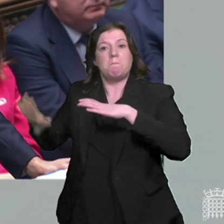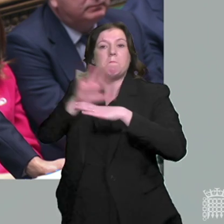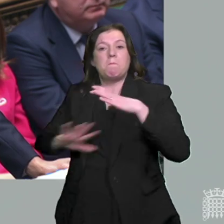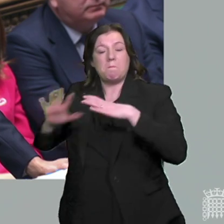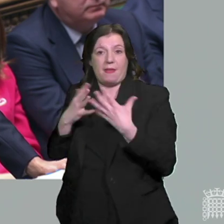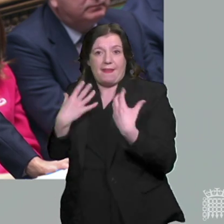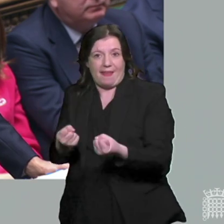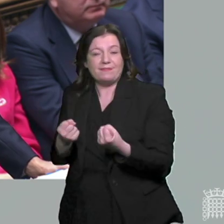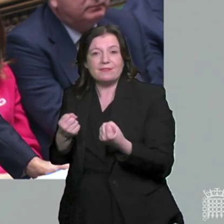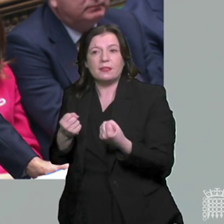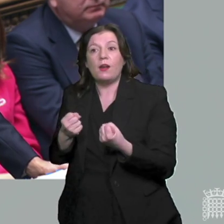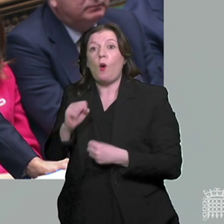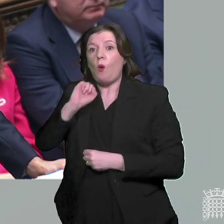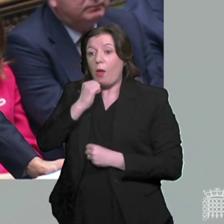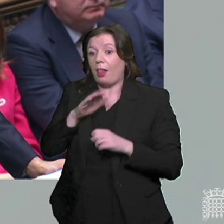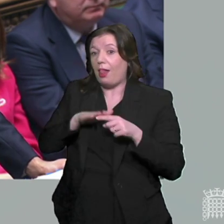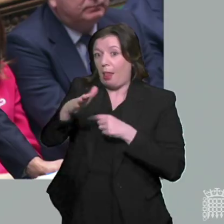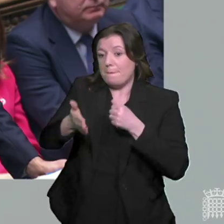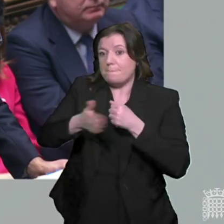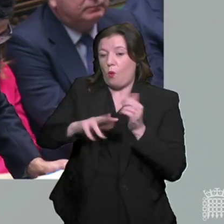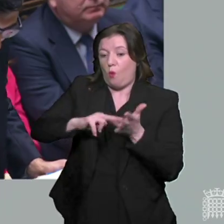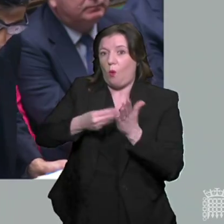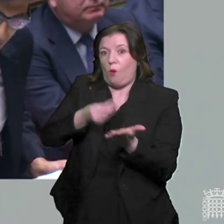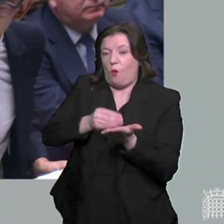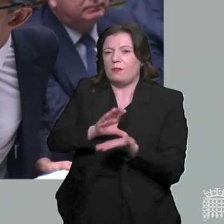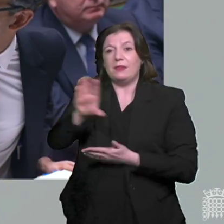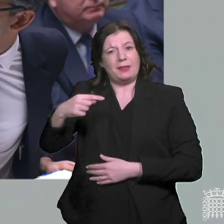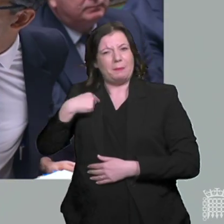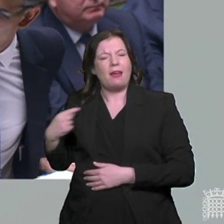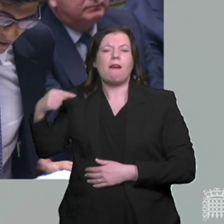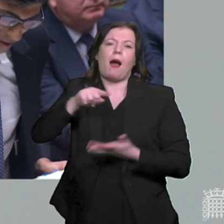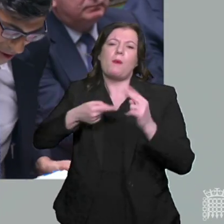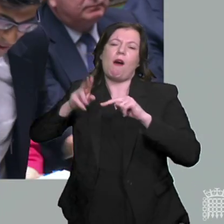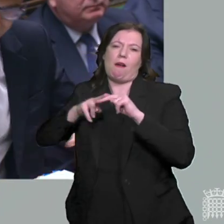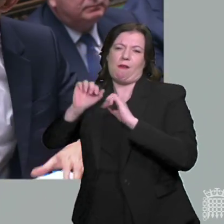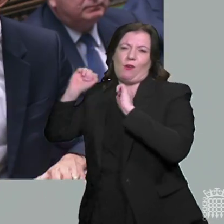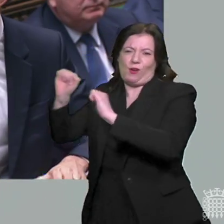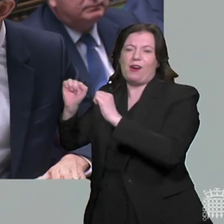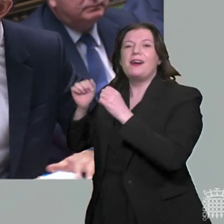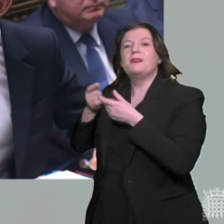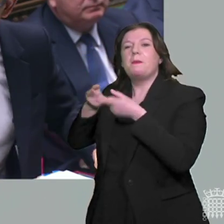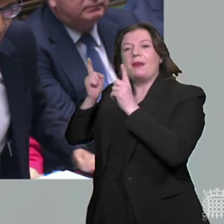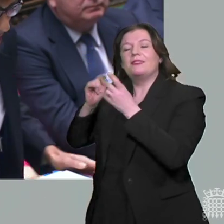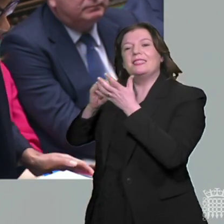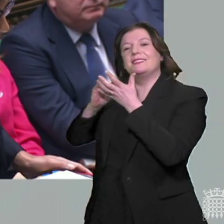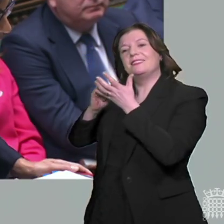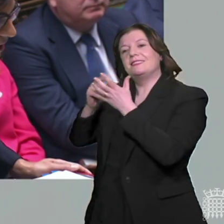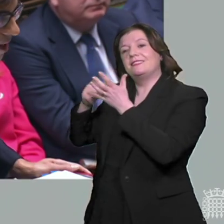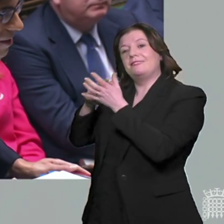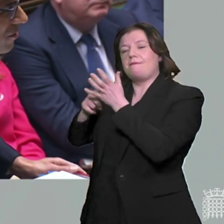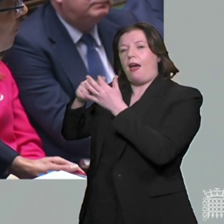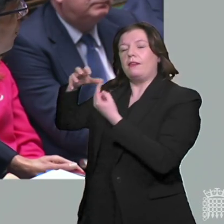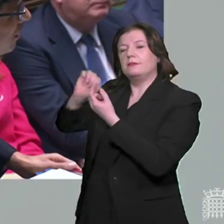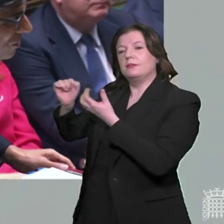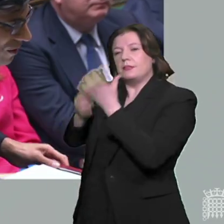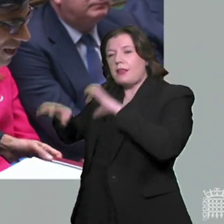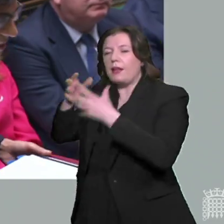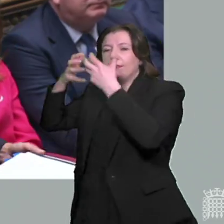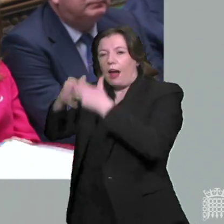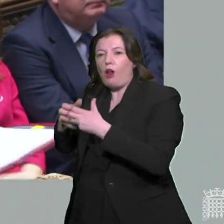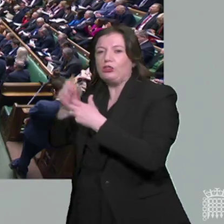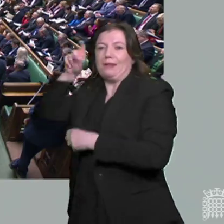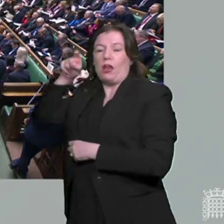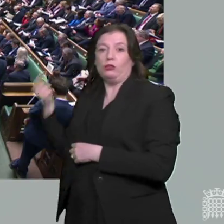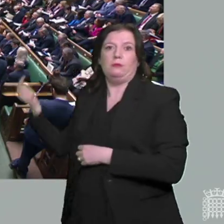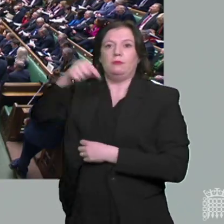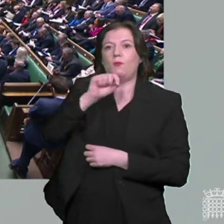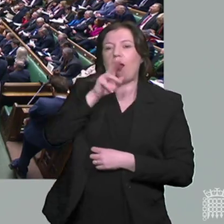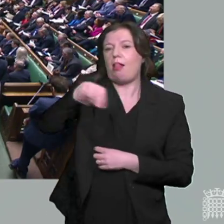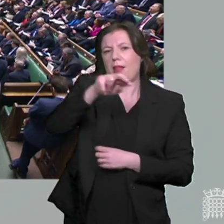space cluster in the UK. There is more investment coming, and I look forward to visiting—or the Minister of State, Department for Science, Innovation and Technology, my honourable Friend the Member for Mid Norfolk will do so—to make sure that her companies get the recognition they deserve.